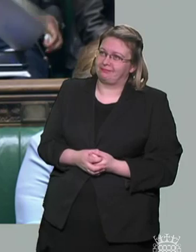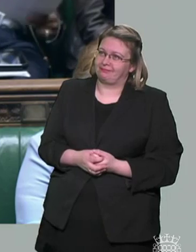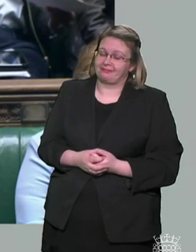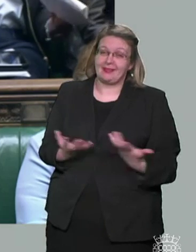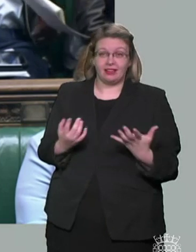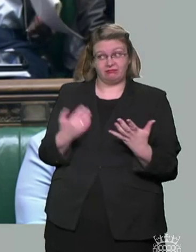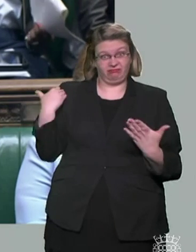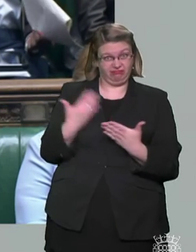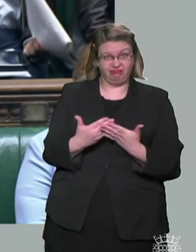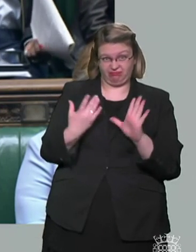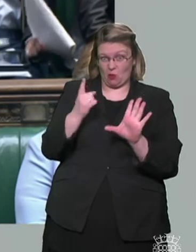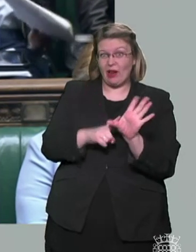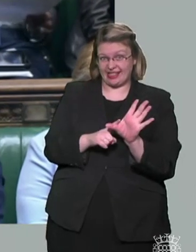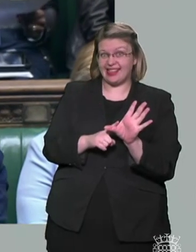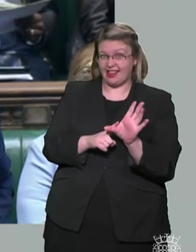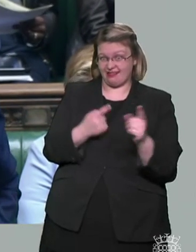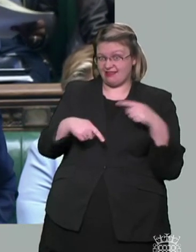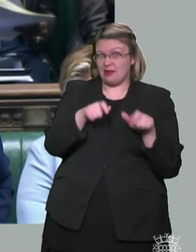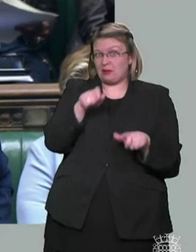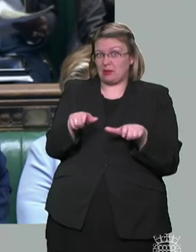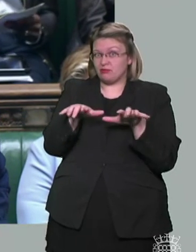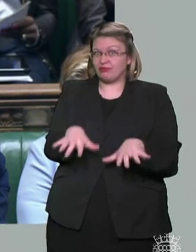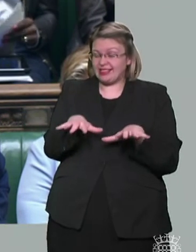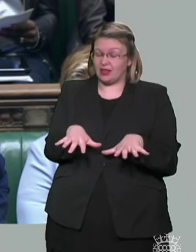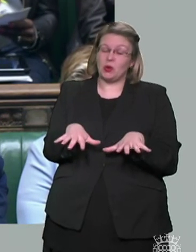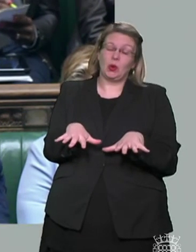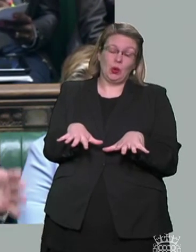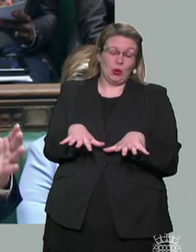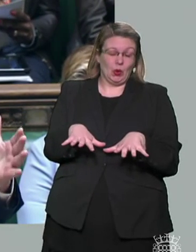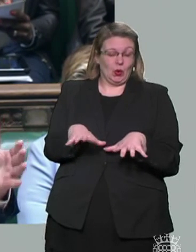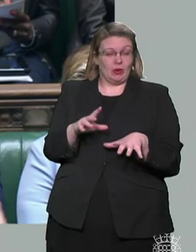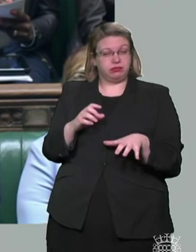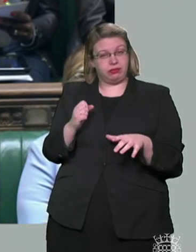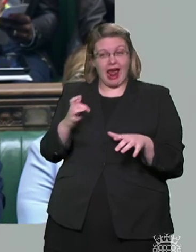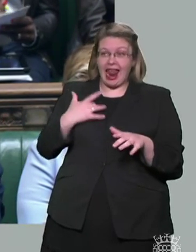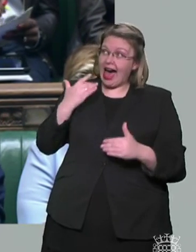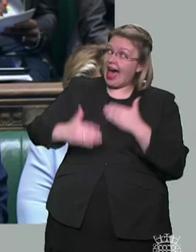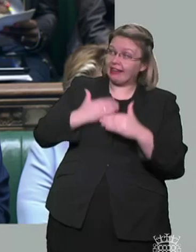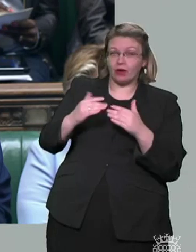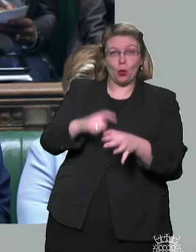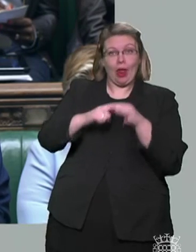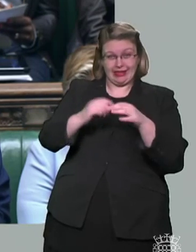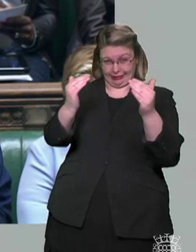This year, the British people face the worst fall in living standards on record.